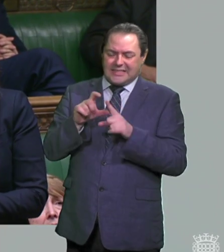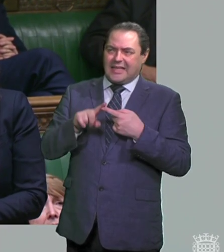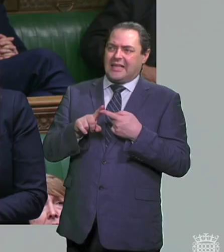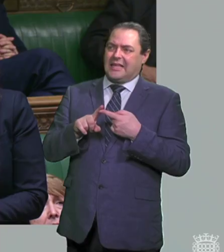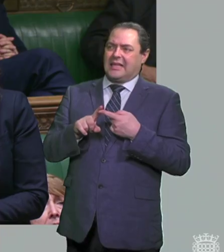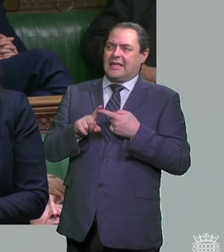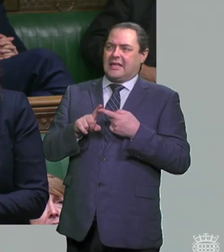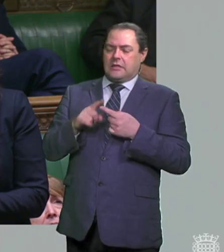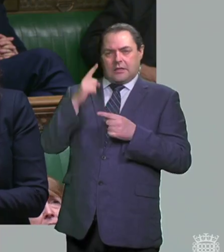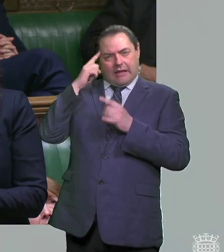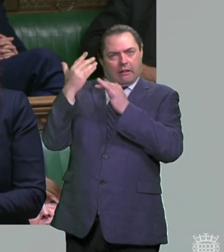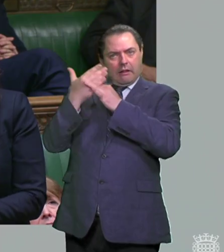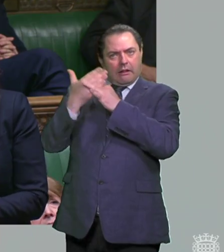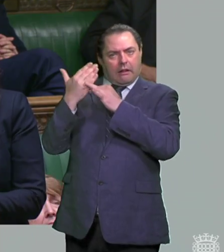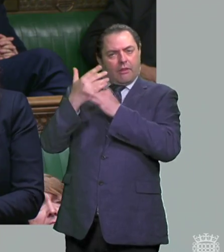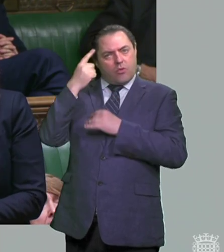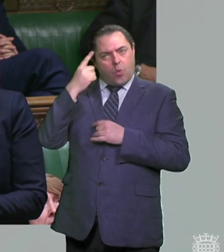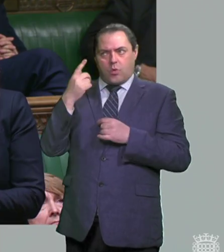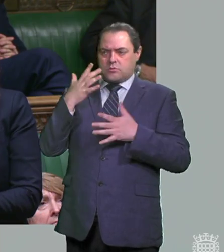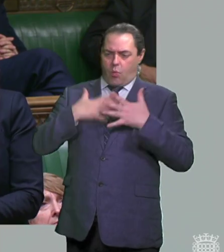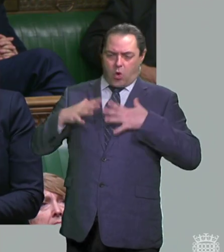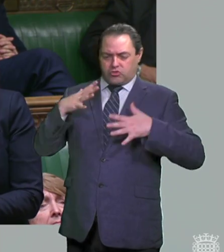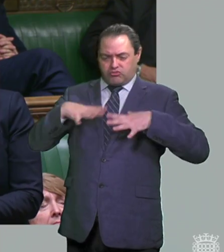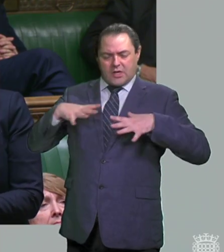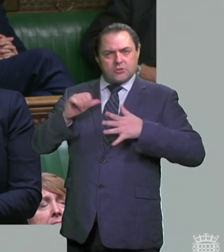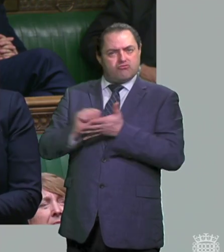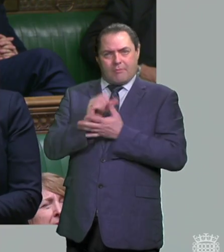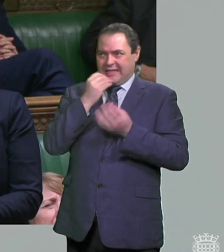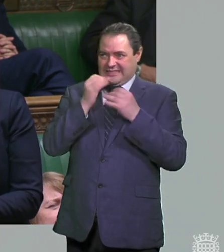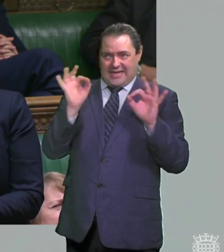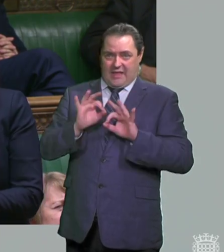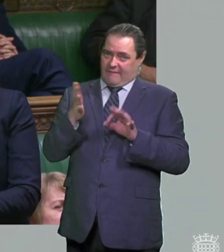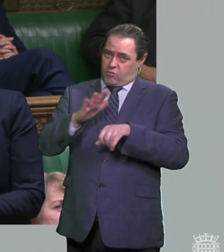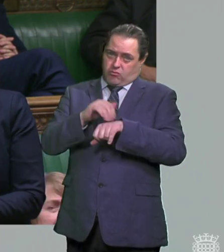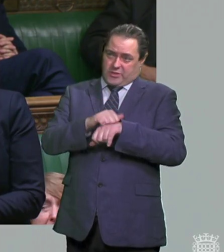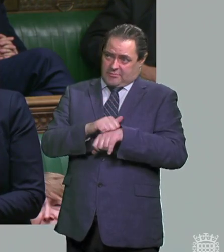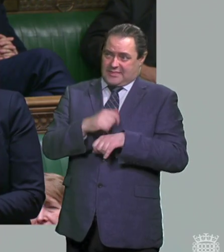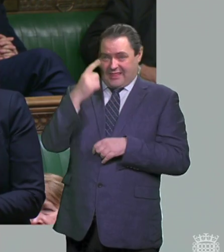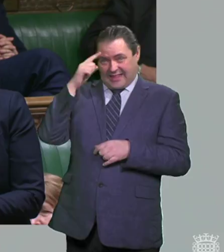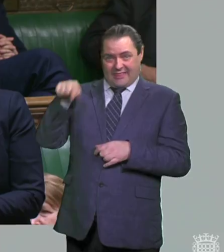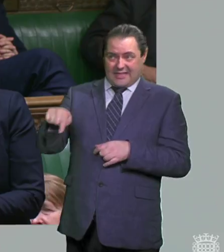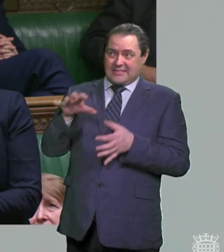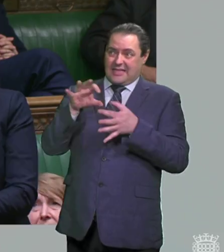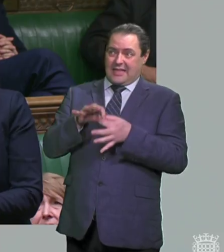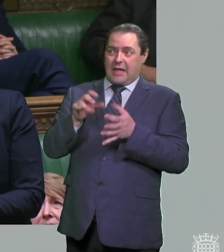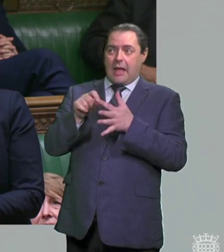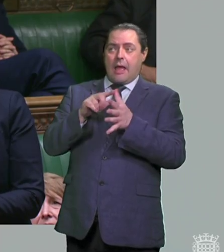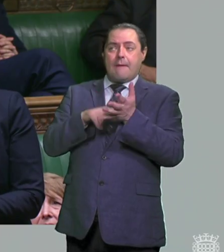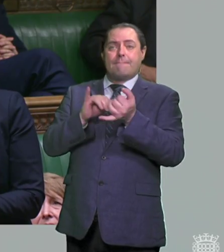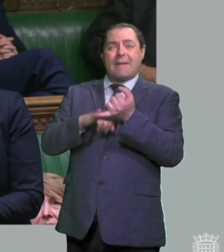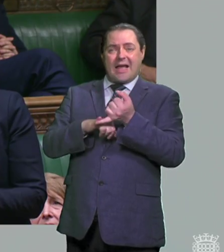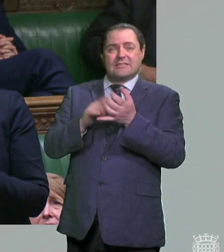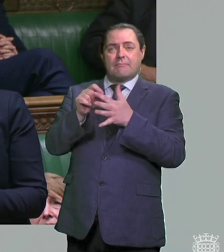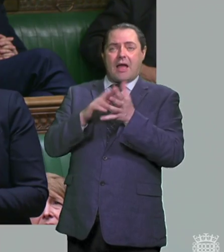She has not washed, dressed or properly eaten since Christmas. We believe this to be PANS and PANDA—paediatric acute-onset neuropsychiatric syndrome and paediatric acute-onset neuropsychiatric disorders associated with streptococcus.